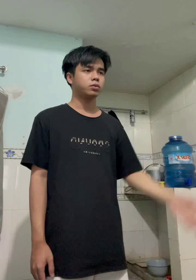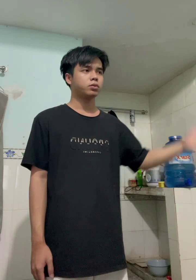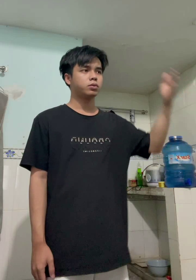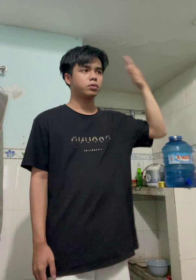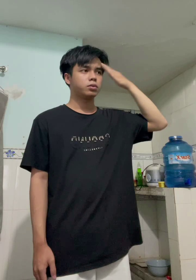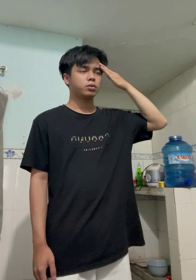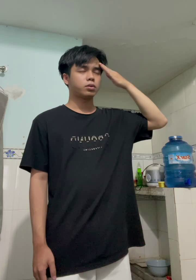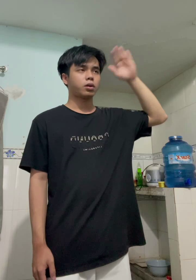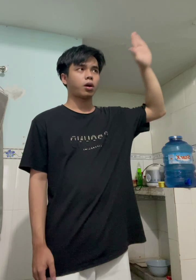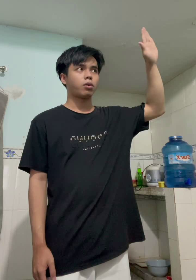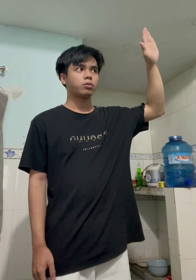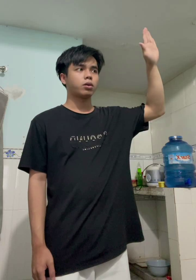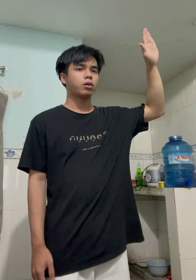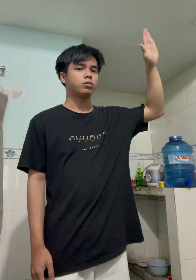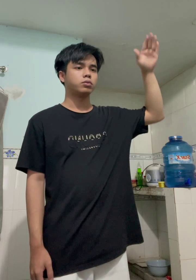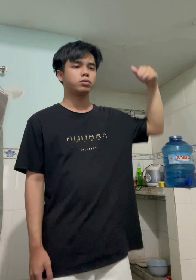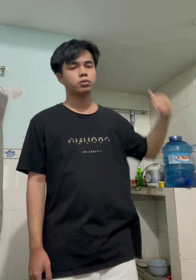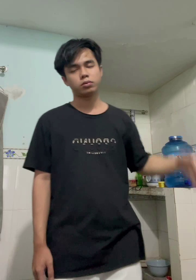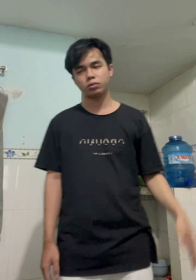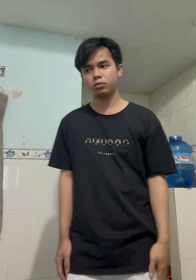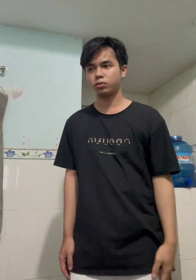khong biet